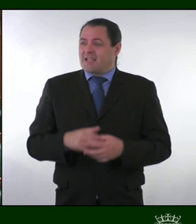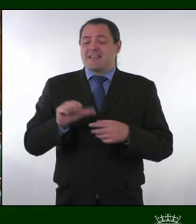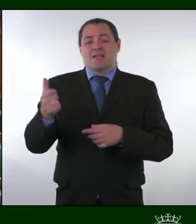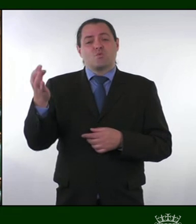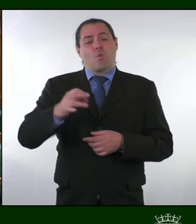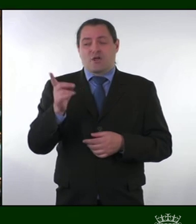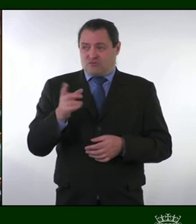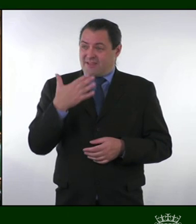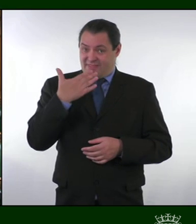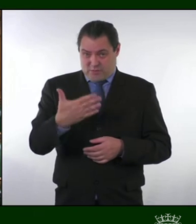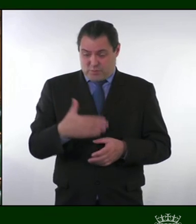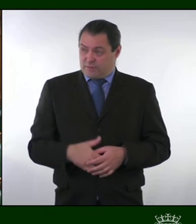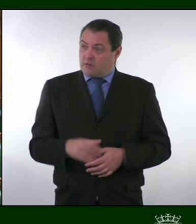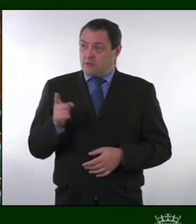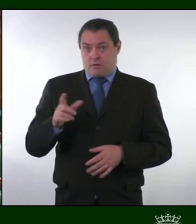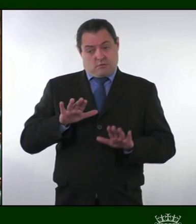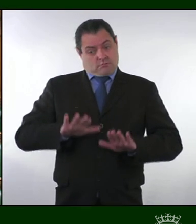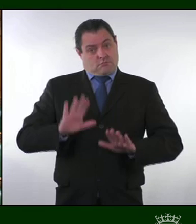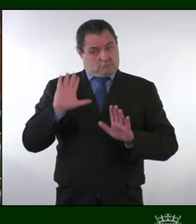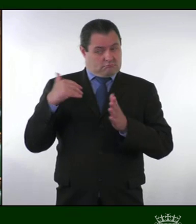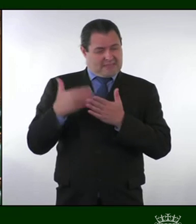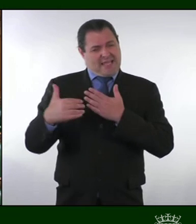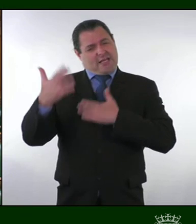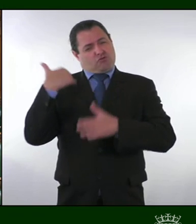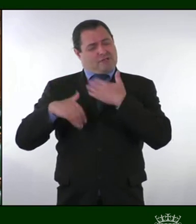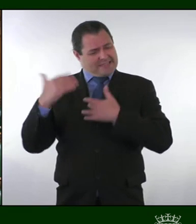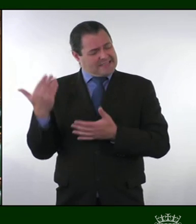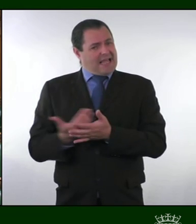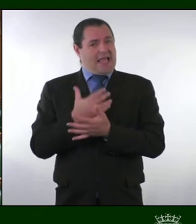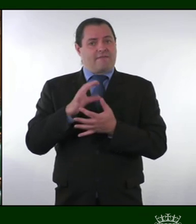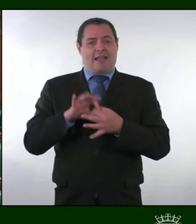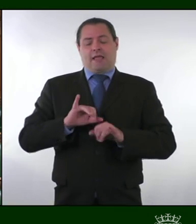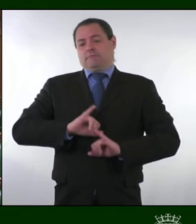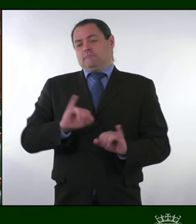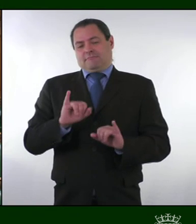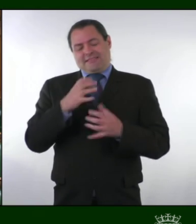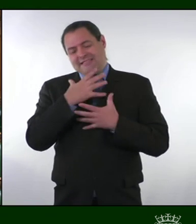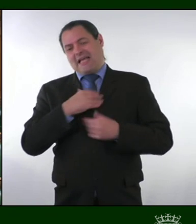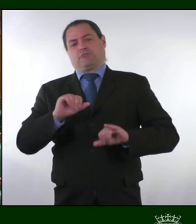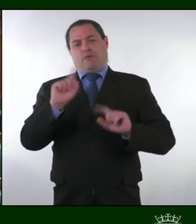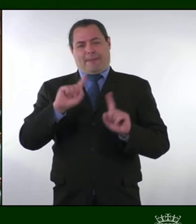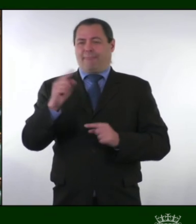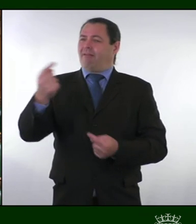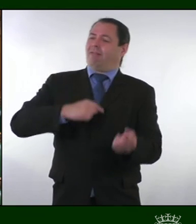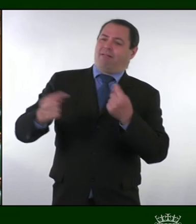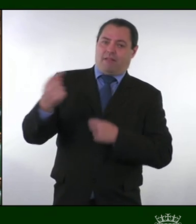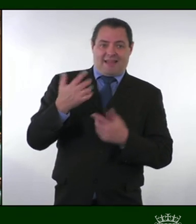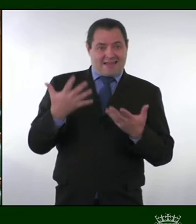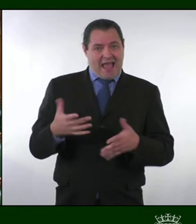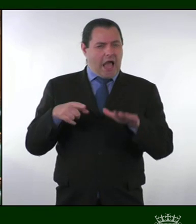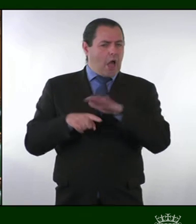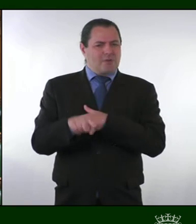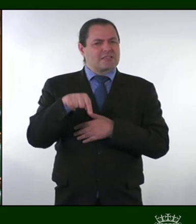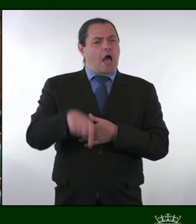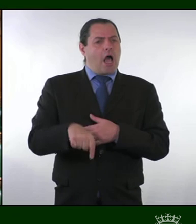Our nation has a proud history as a safe haven for desperate souls, but now the asylum system has broken and been abused.